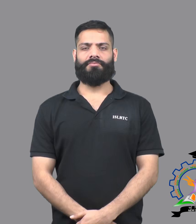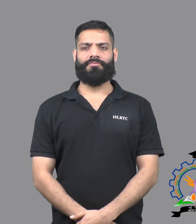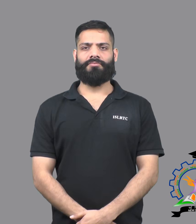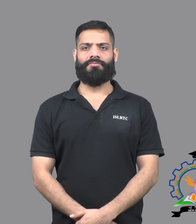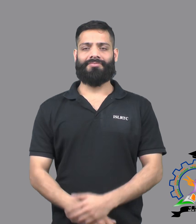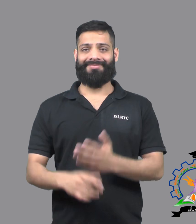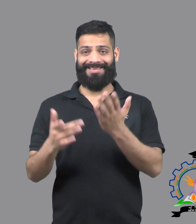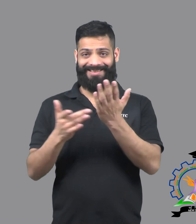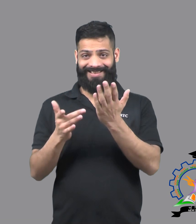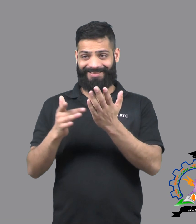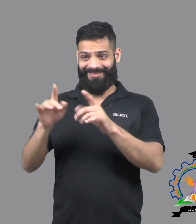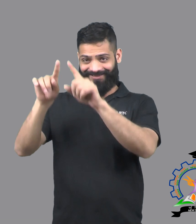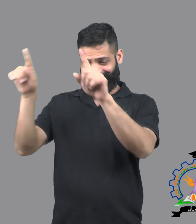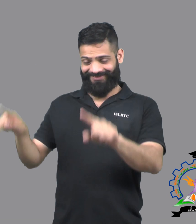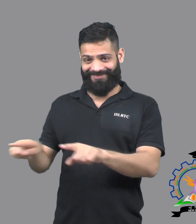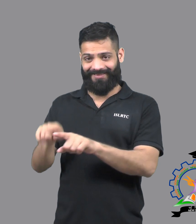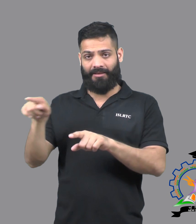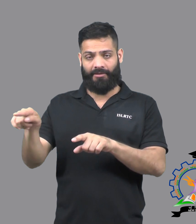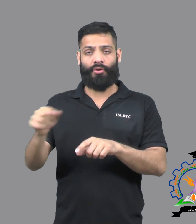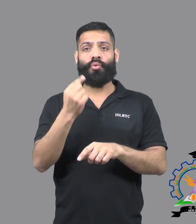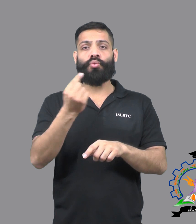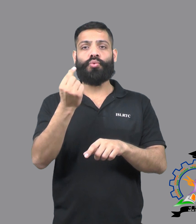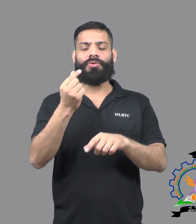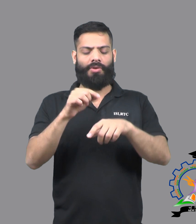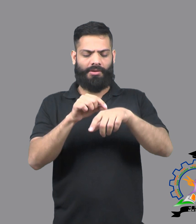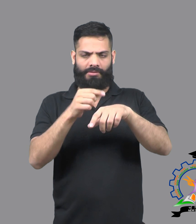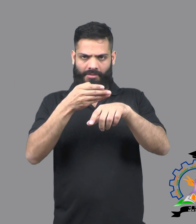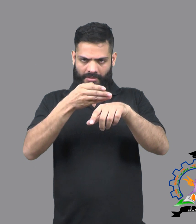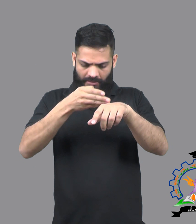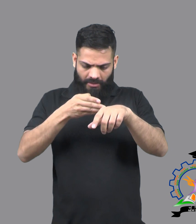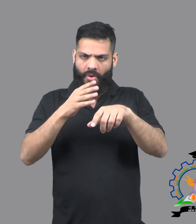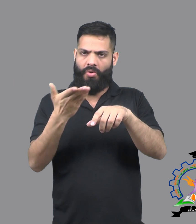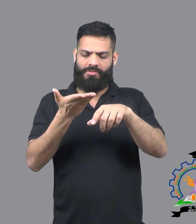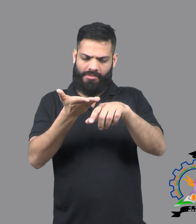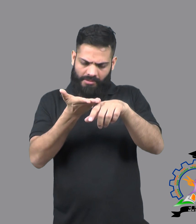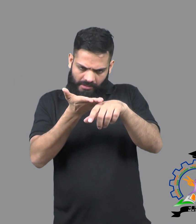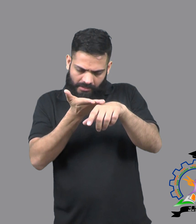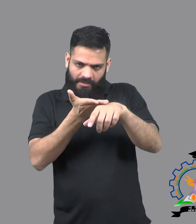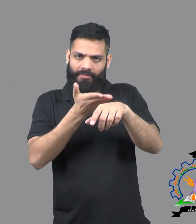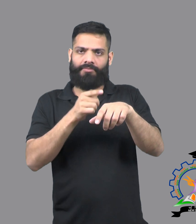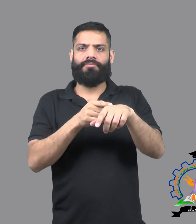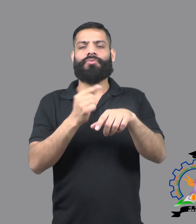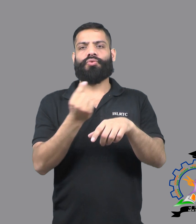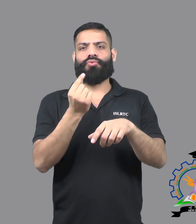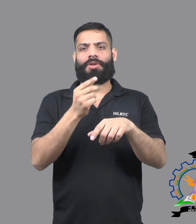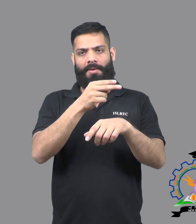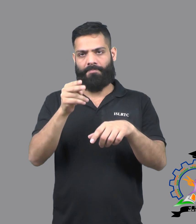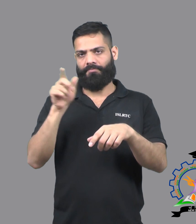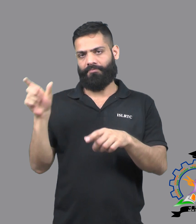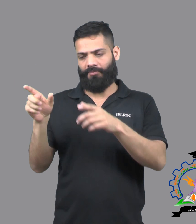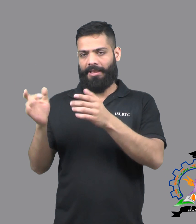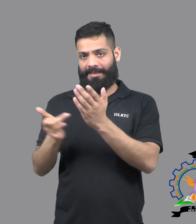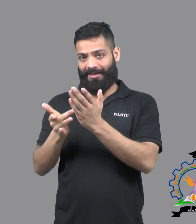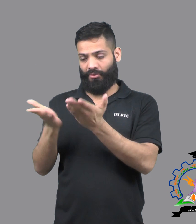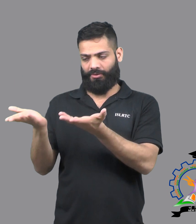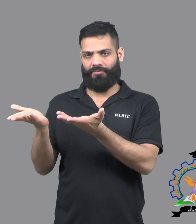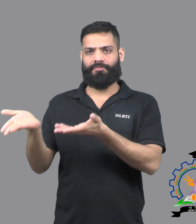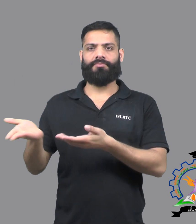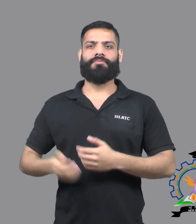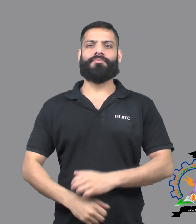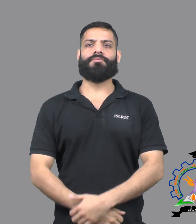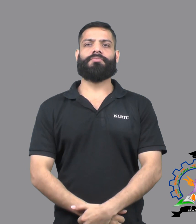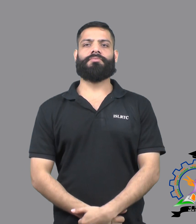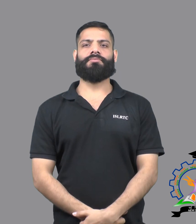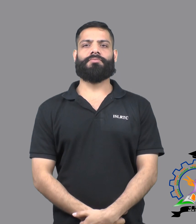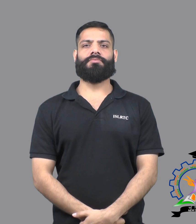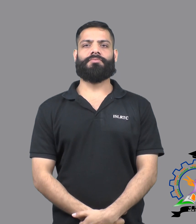Cautery Machine